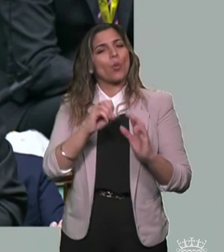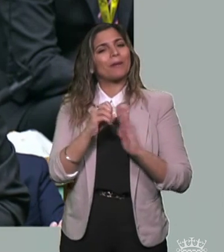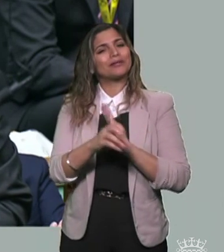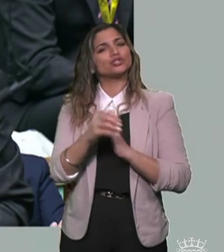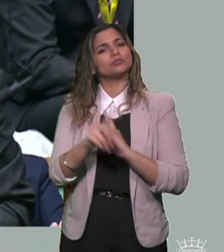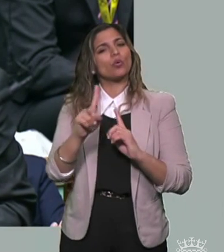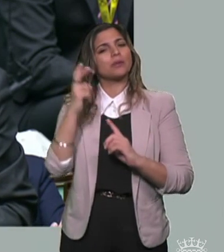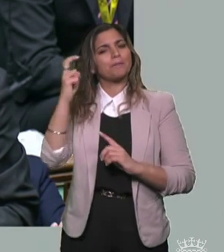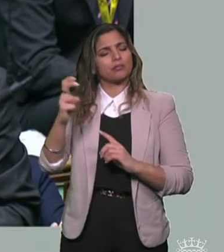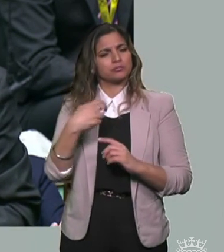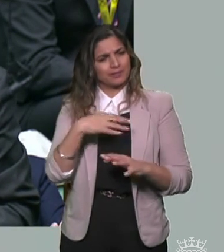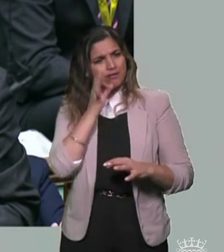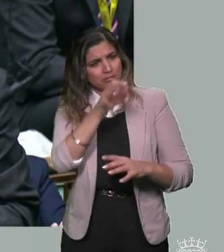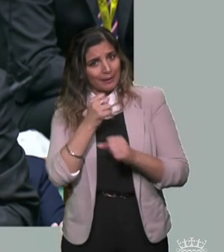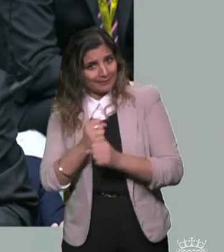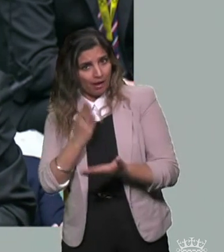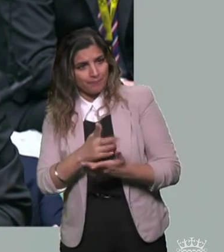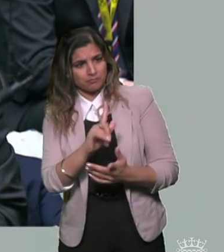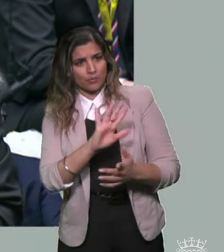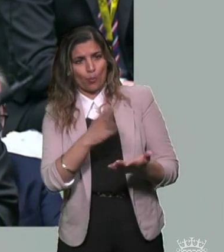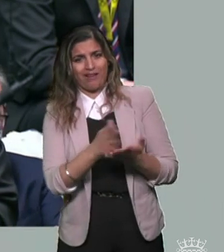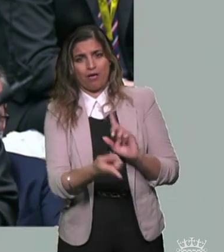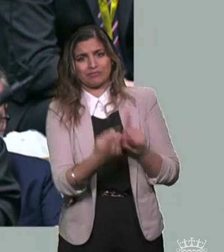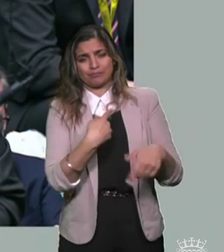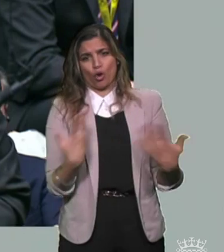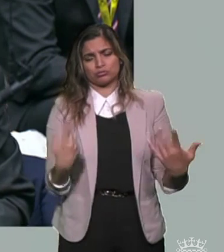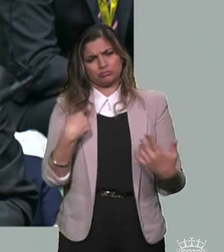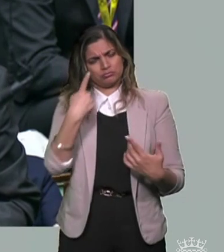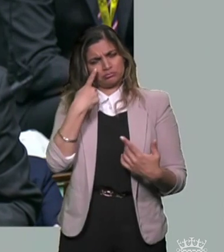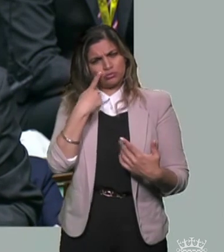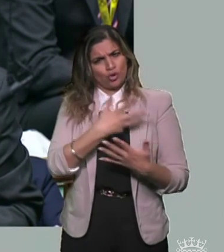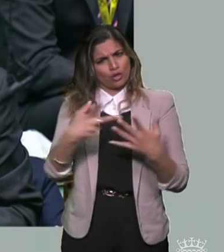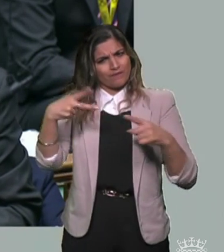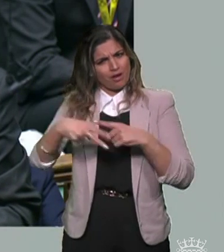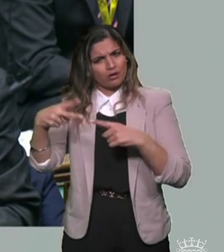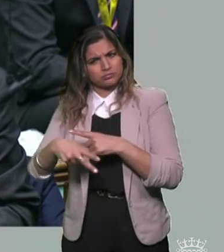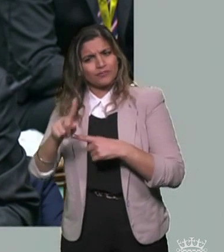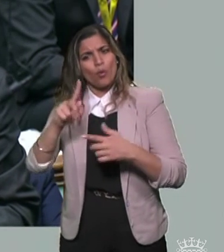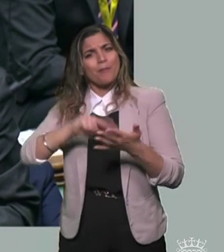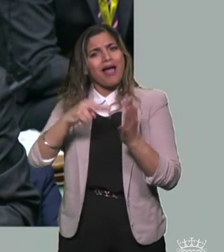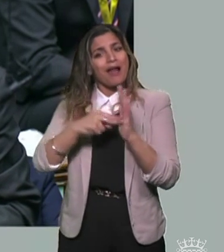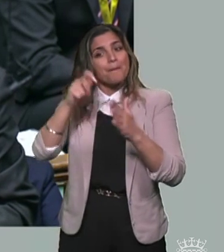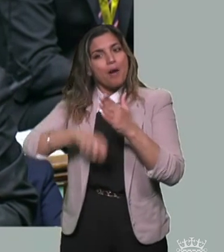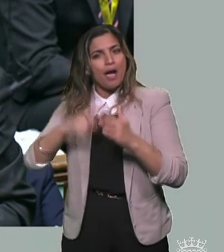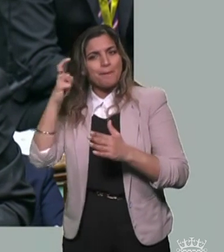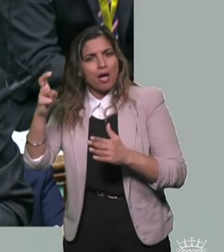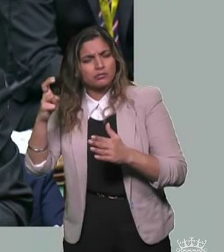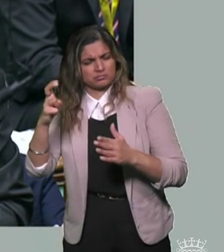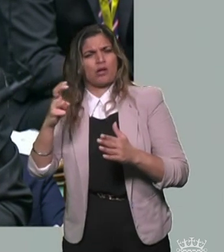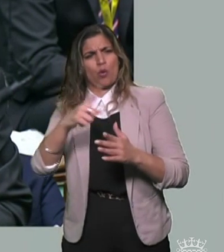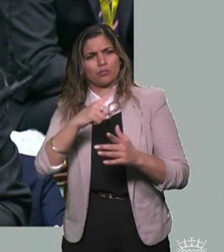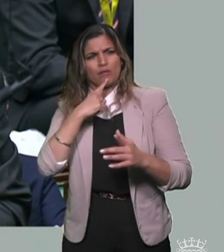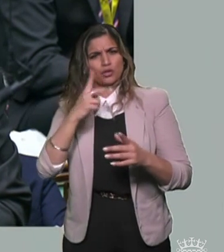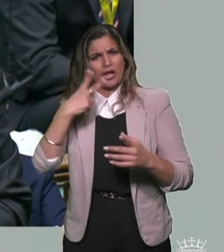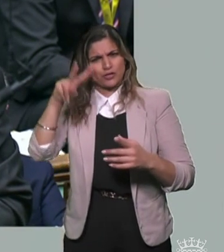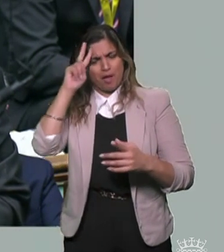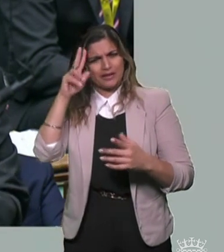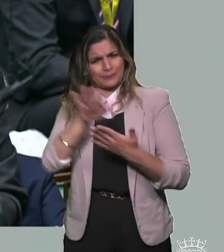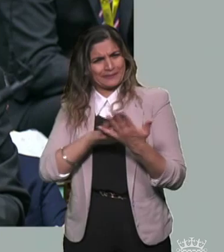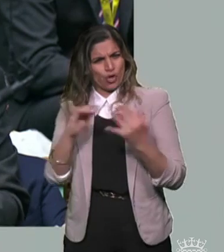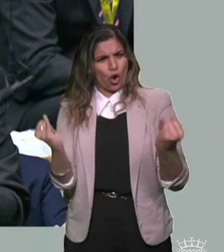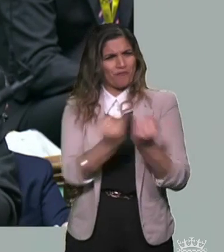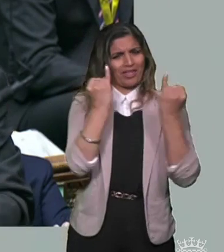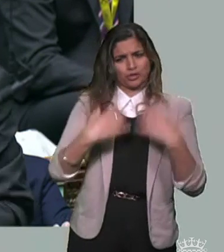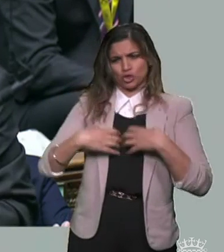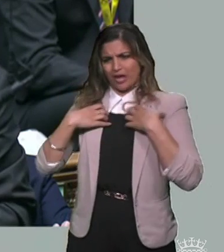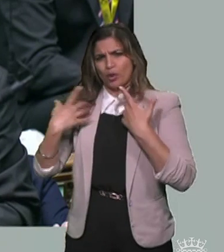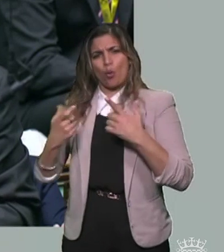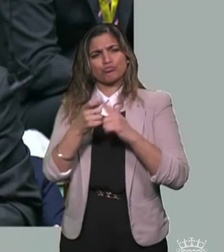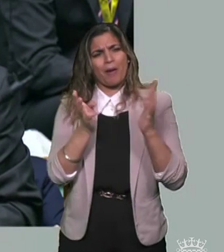I did not receive a clear answer. Worrying reports in the media of Treasury cuts to bus-buying plans highlight a conflict between the Prime Minister and his Chancellor.